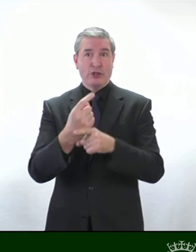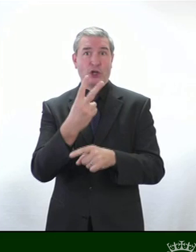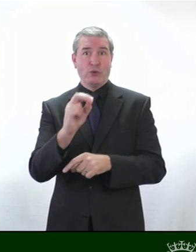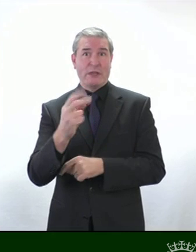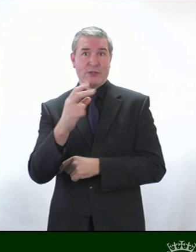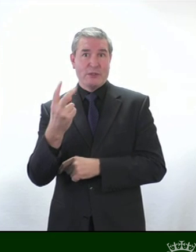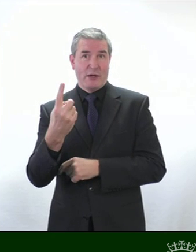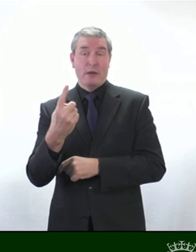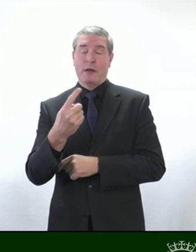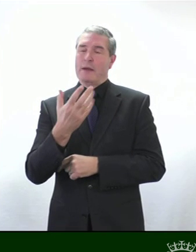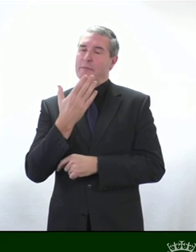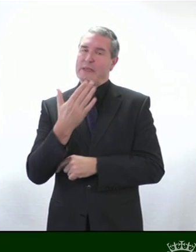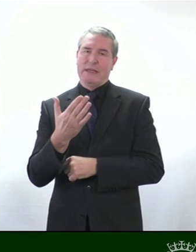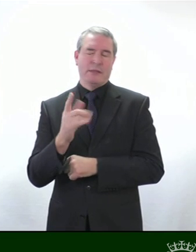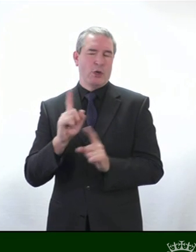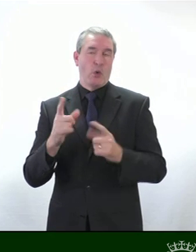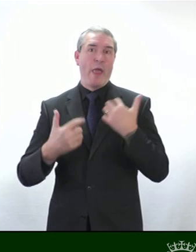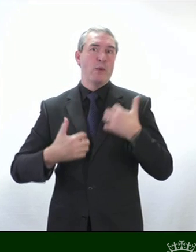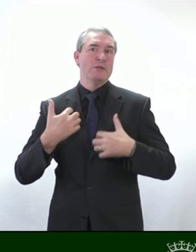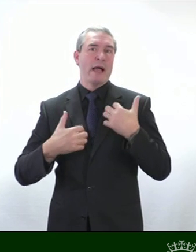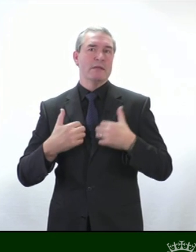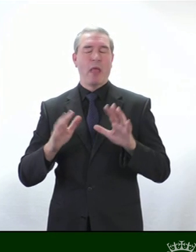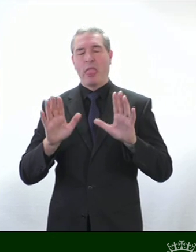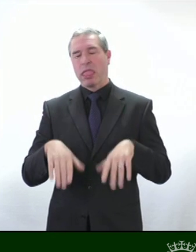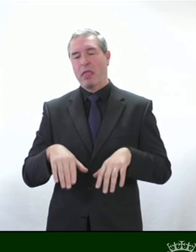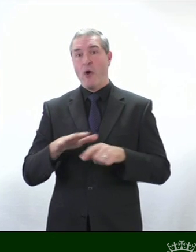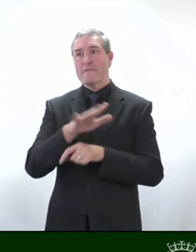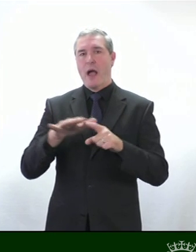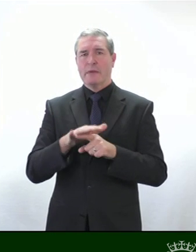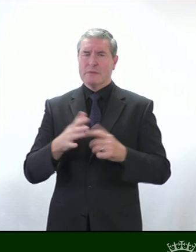I urge the Prime Minister not to curb his enthusiasm for the environment.